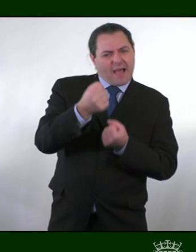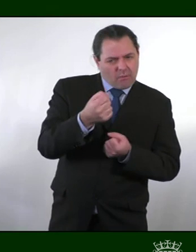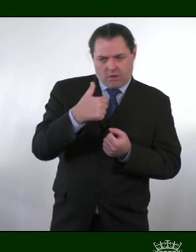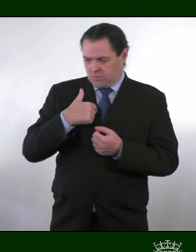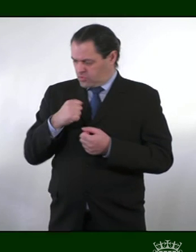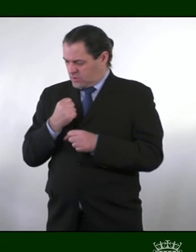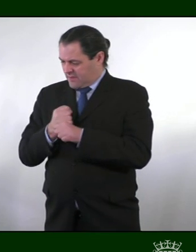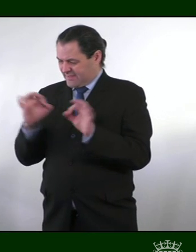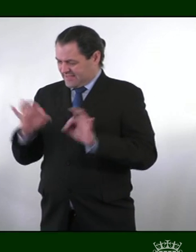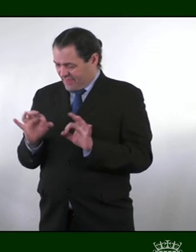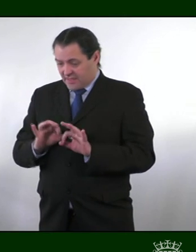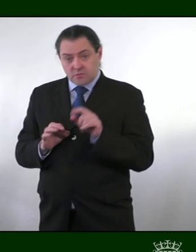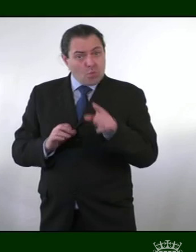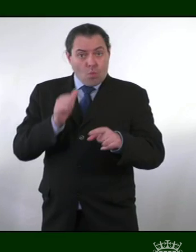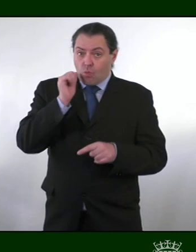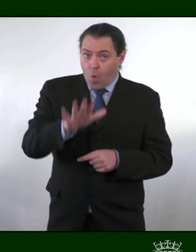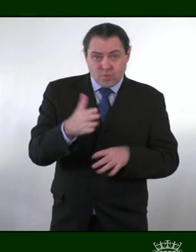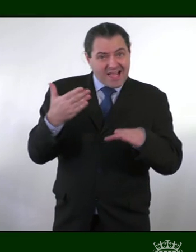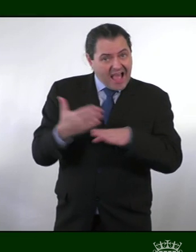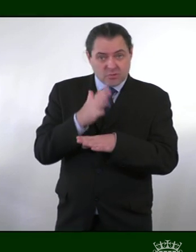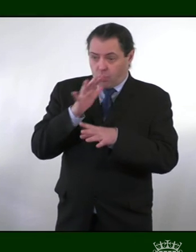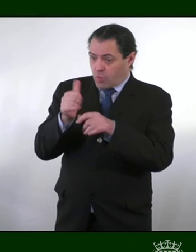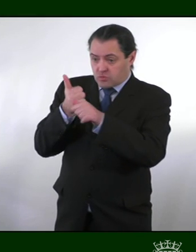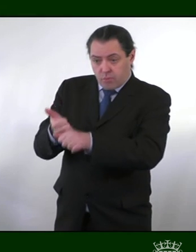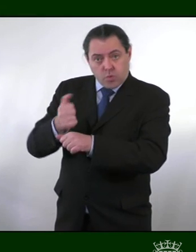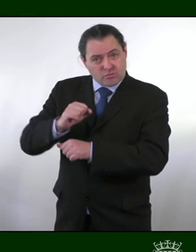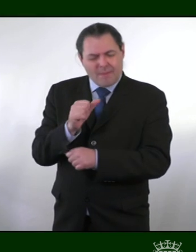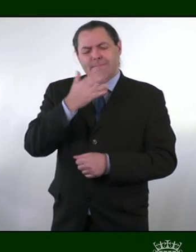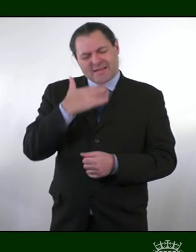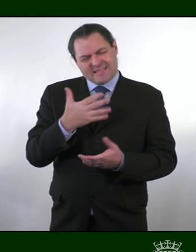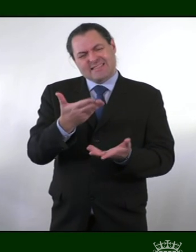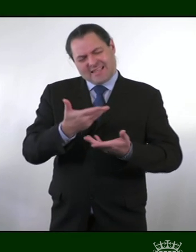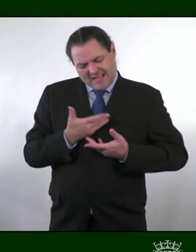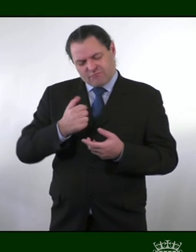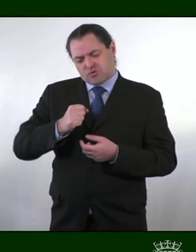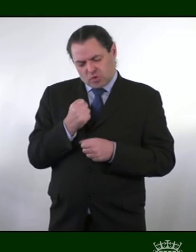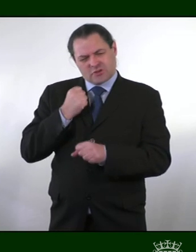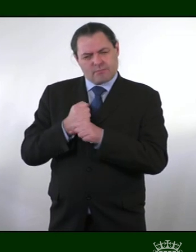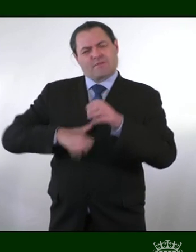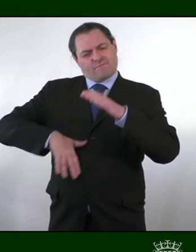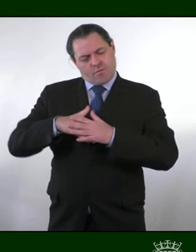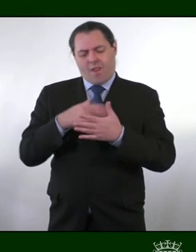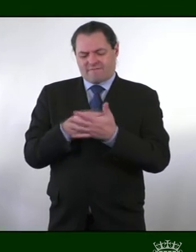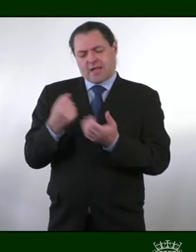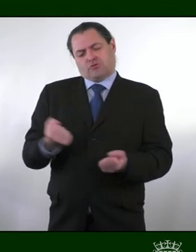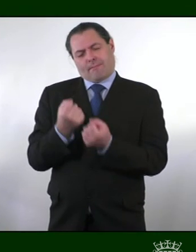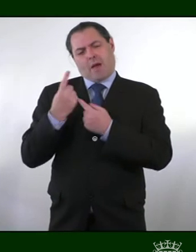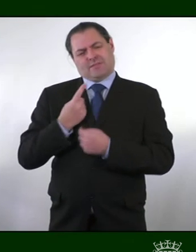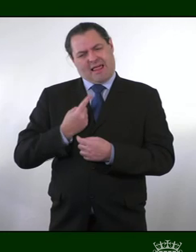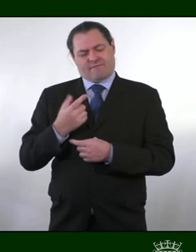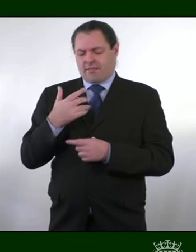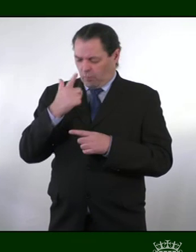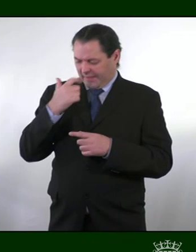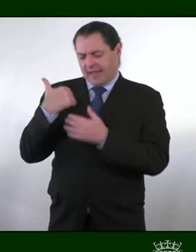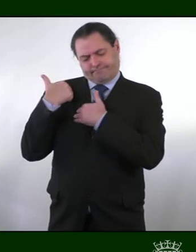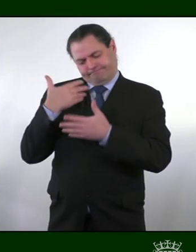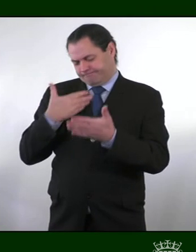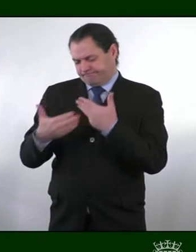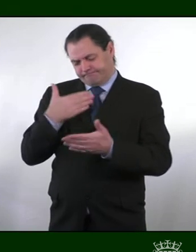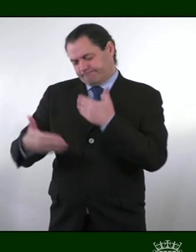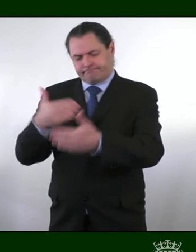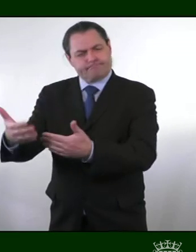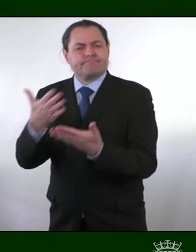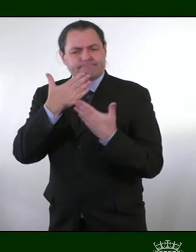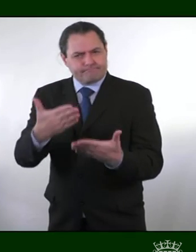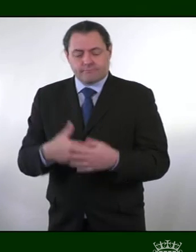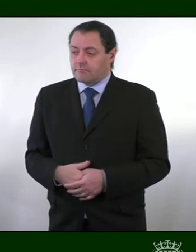So if he will not do these things—if he will not act—he must devolve the full financial powers and let the Scottish Government get on with the job.